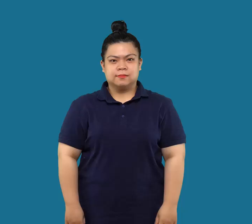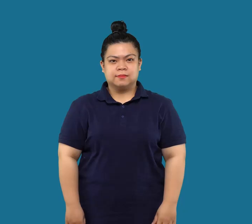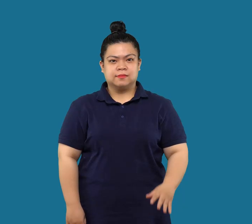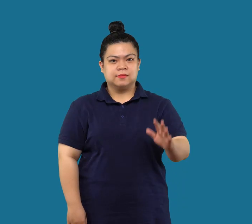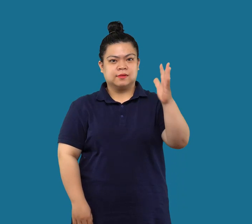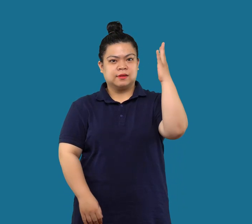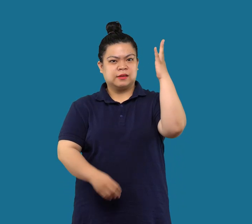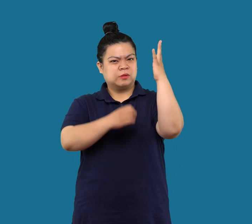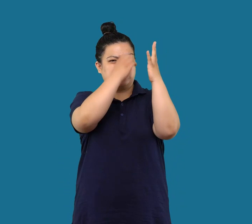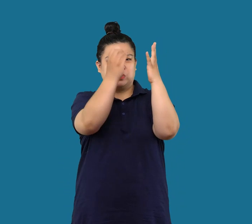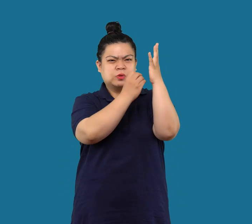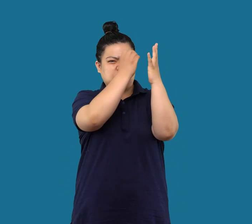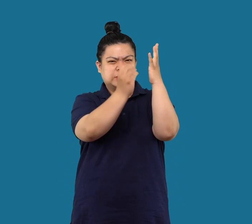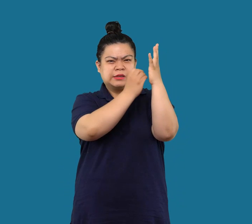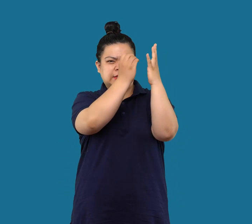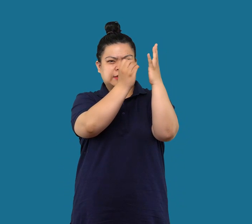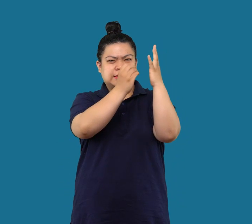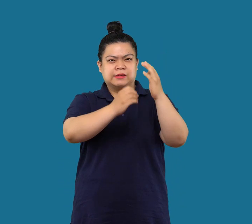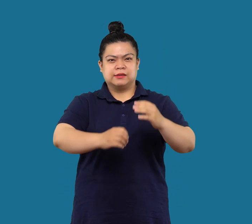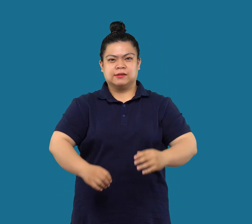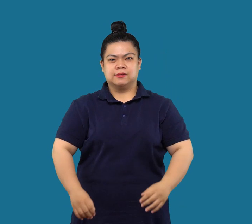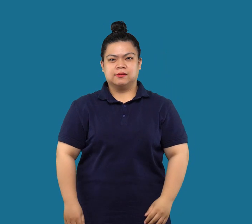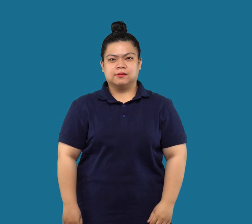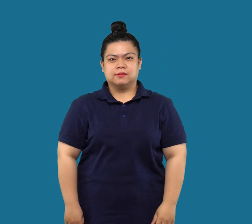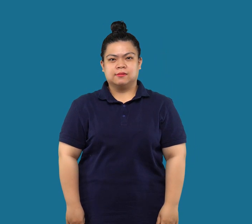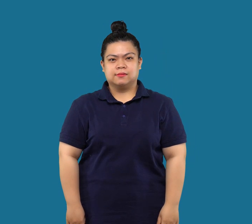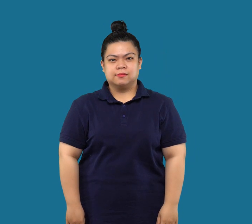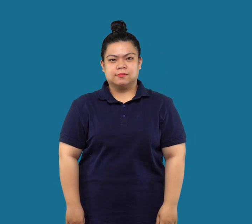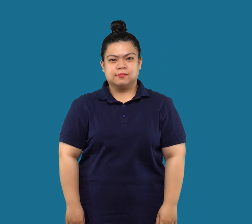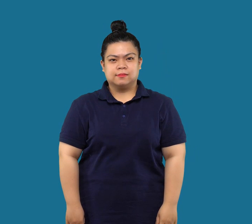trụi lá